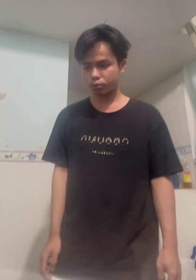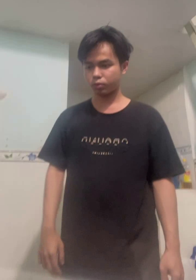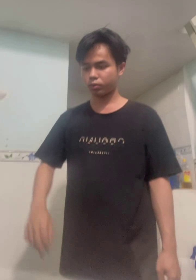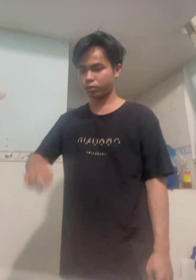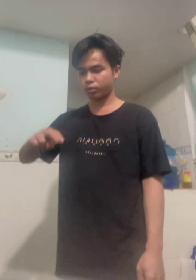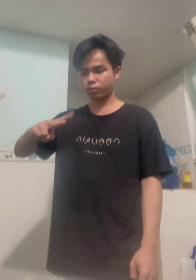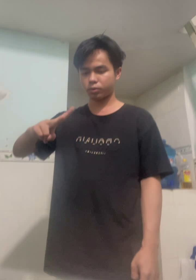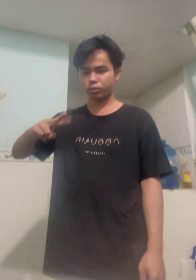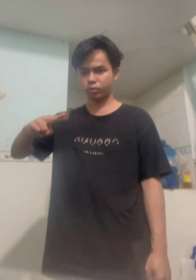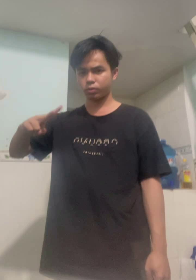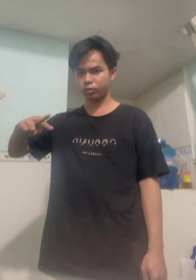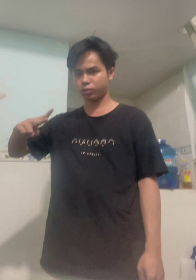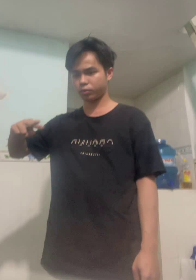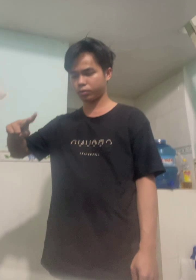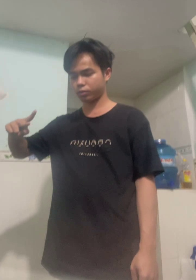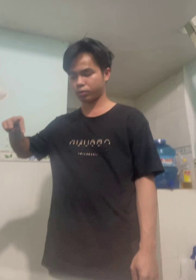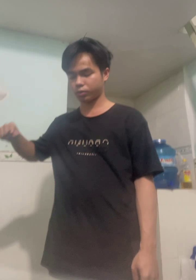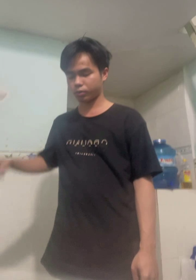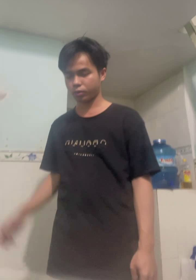boi